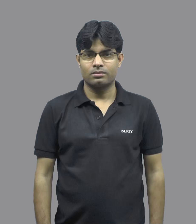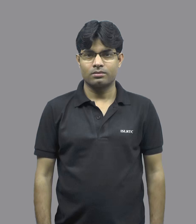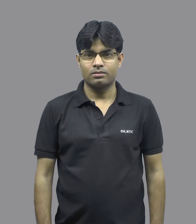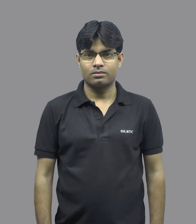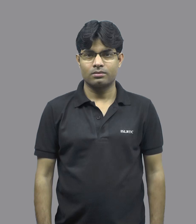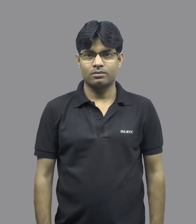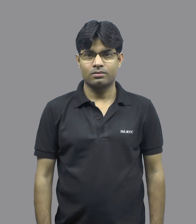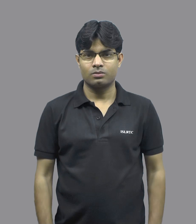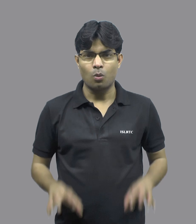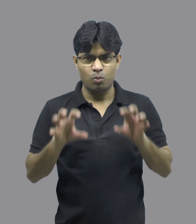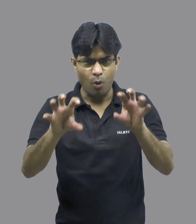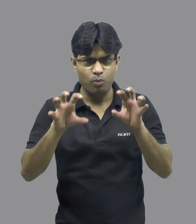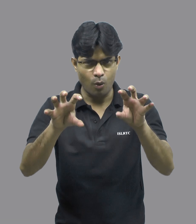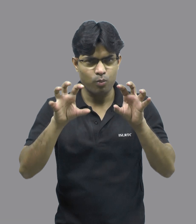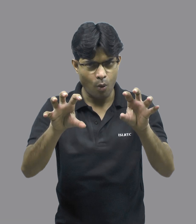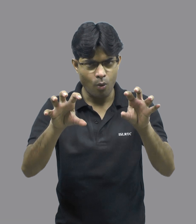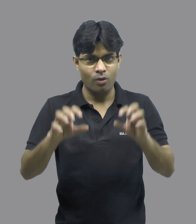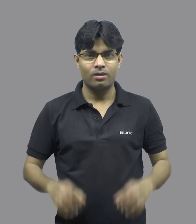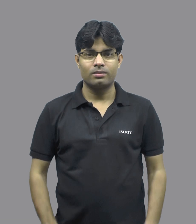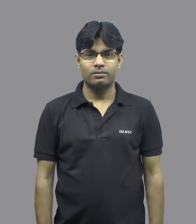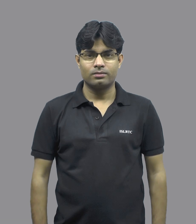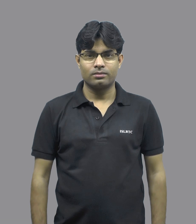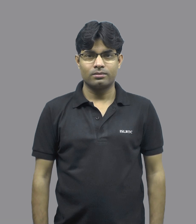Dog